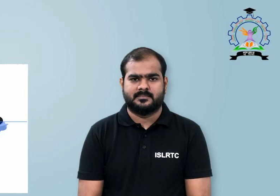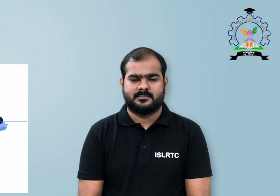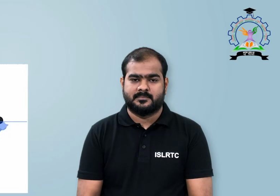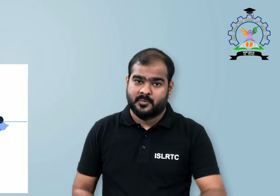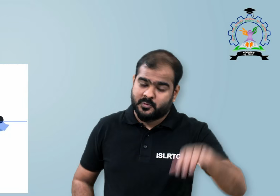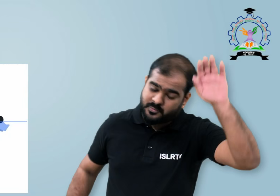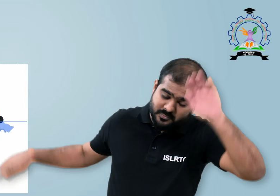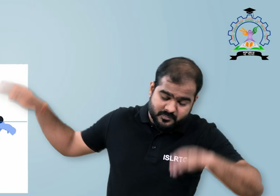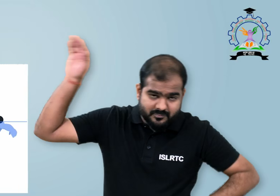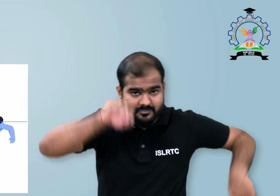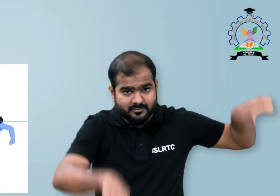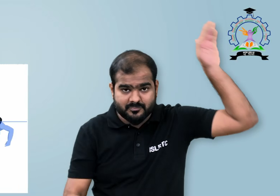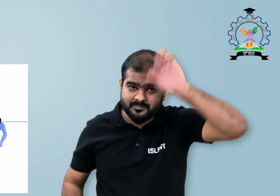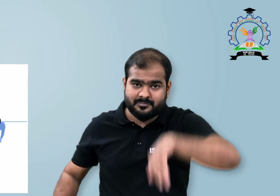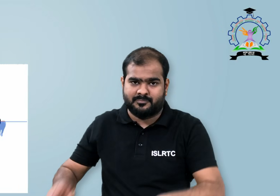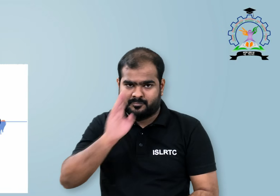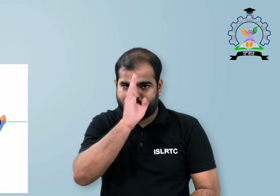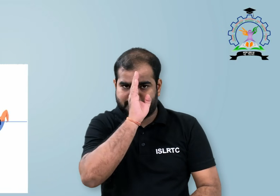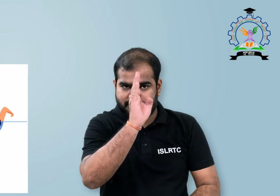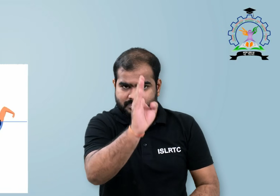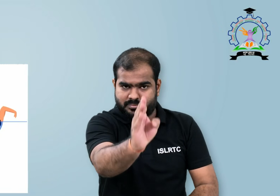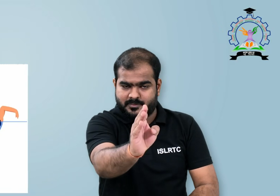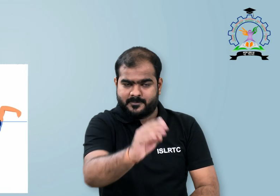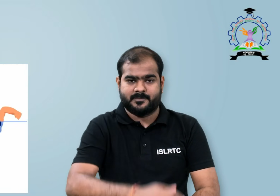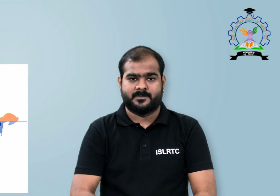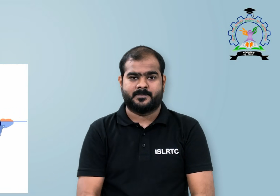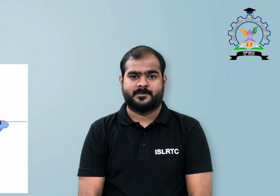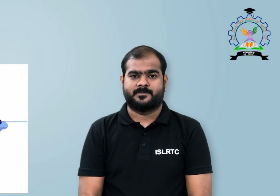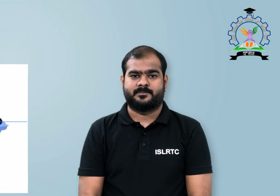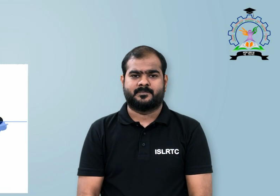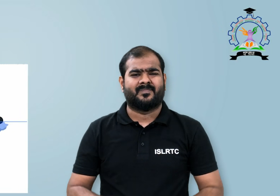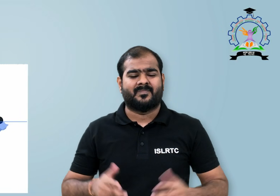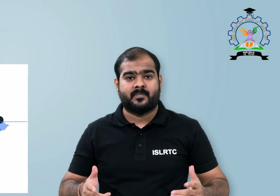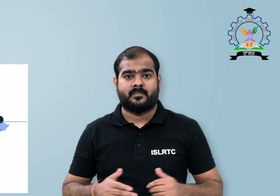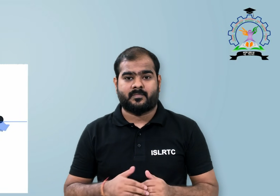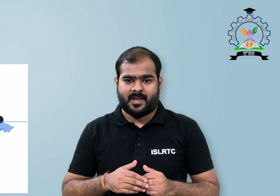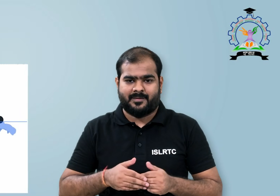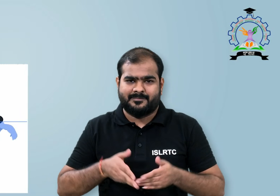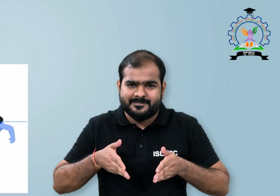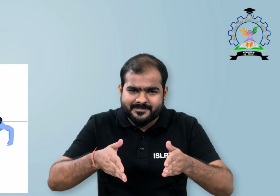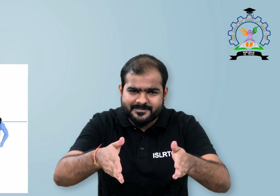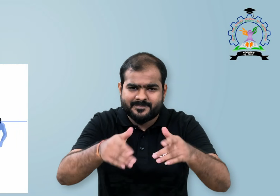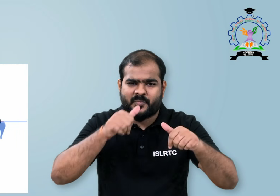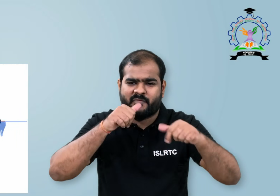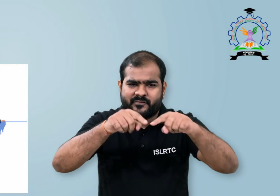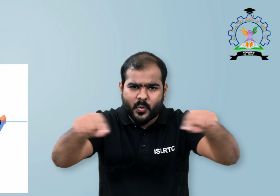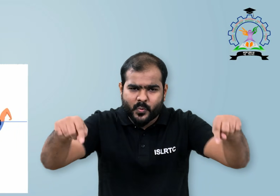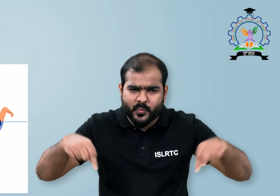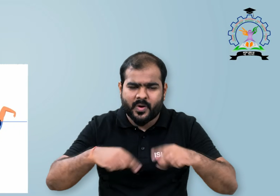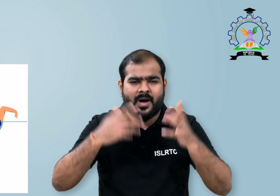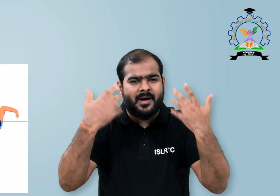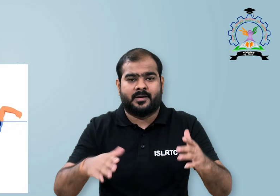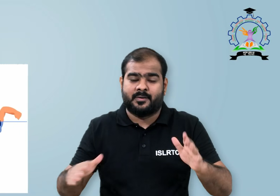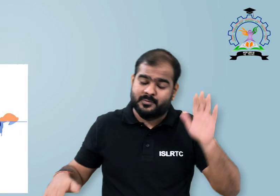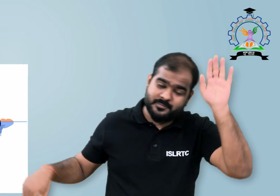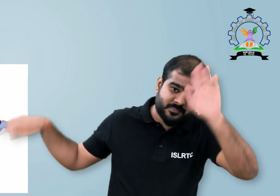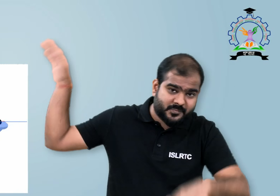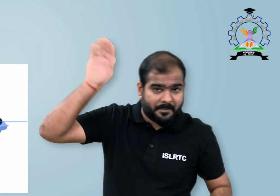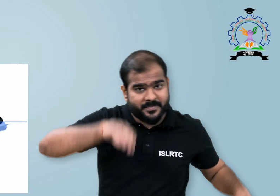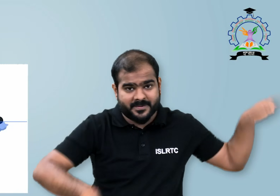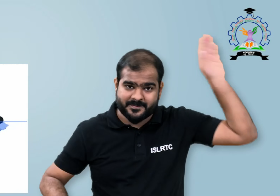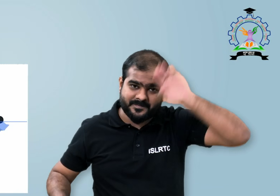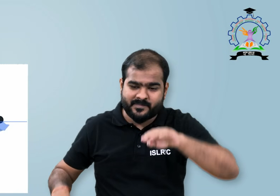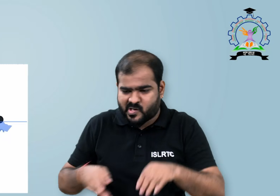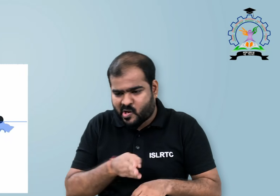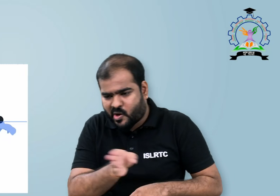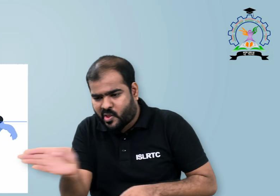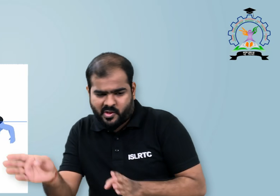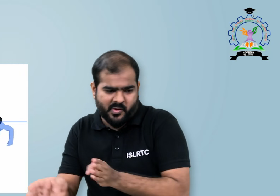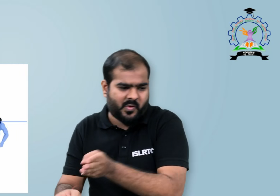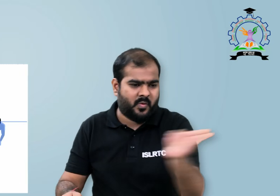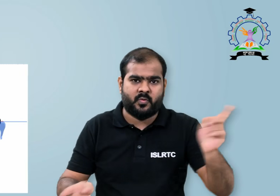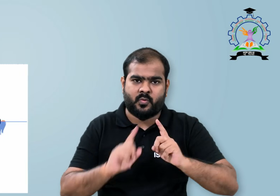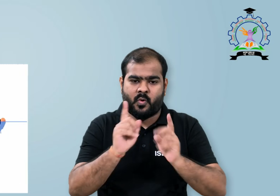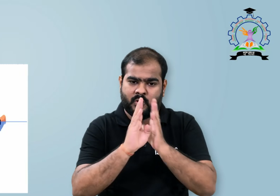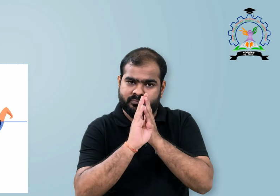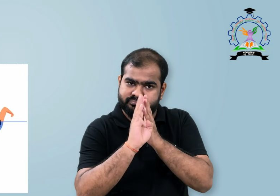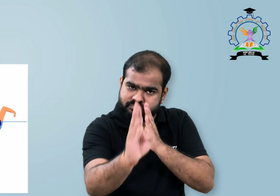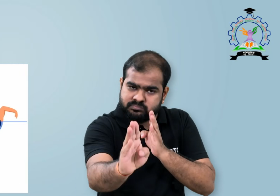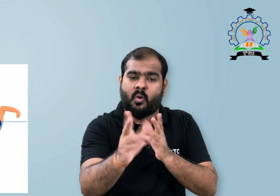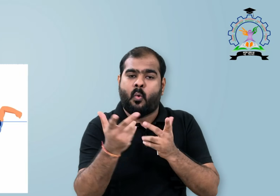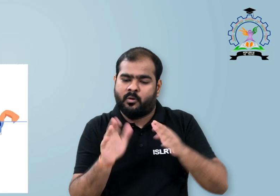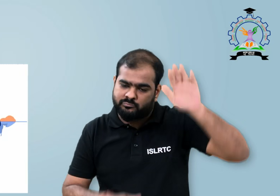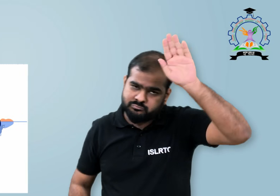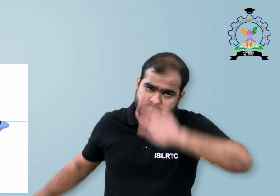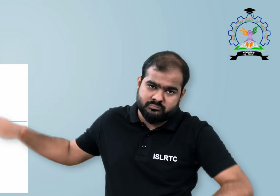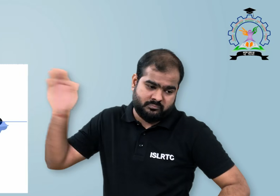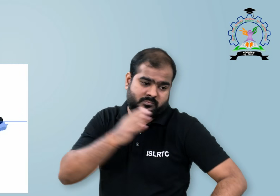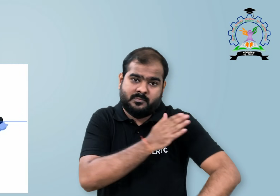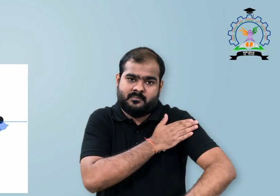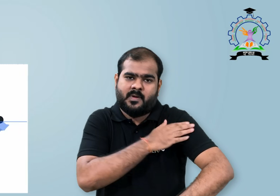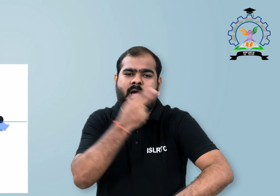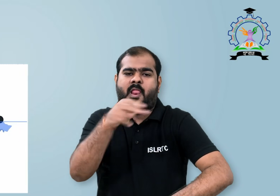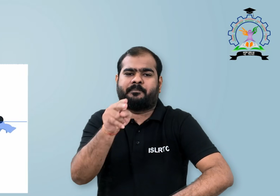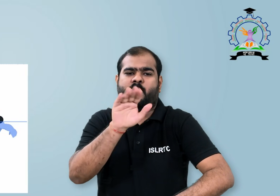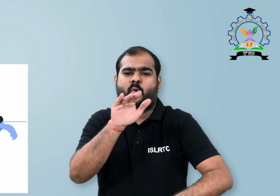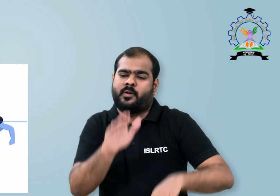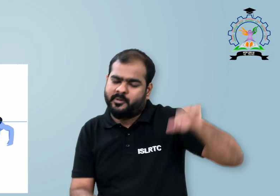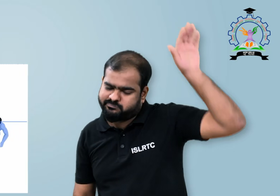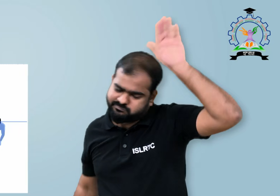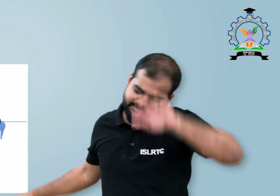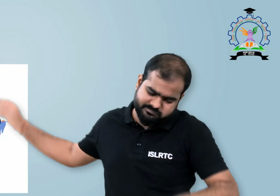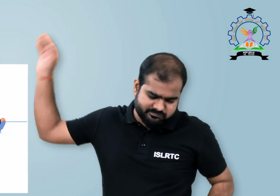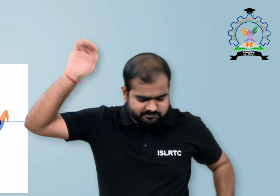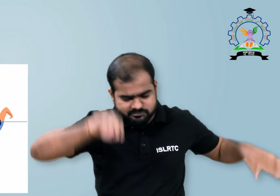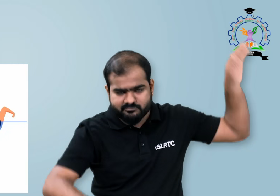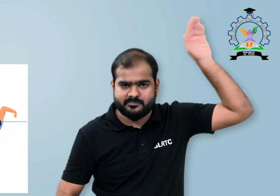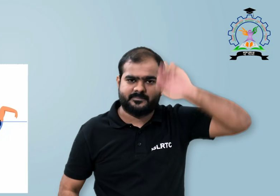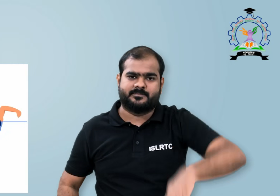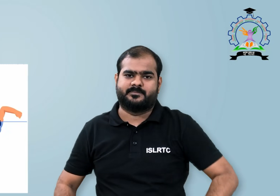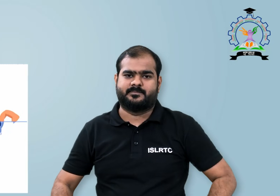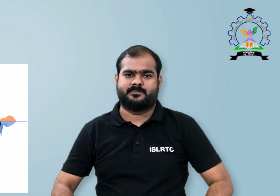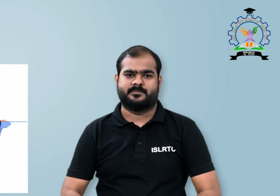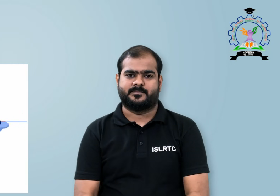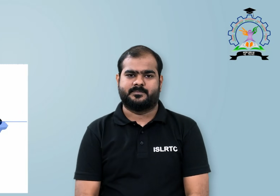Freestyle Freestyle: A swimming race where competitors can use any stroke, though front crawl is typically used for its speed.